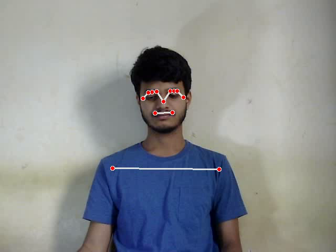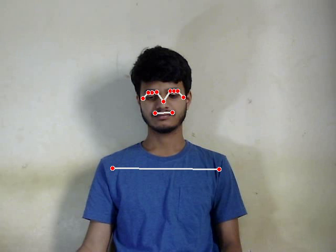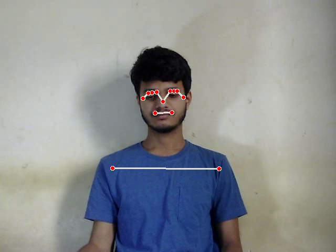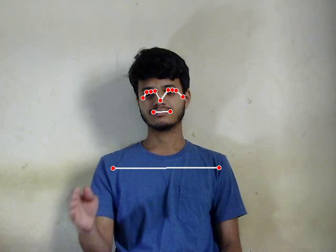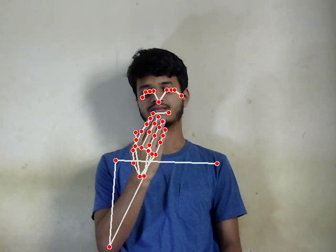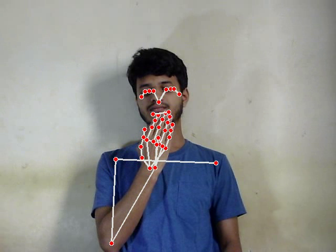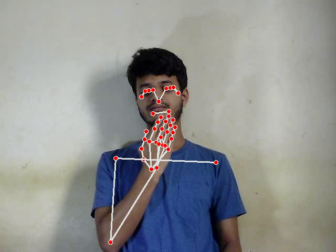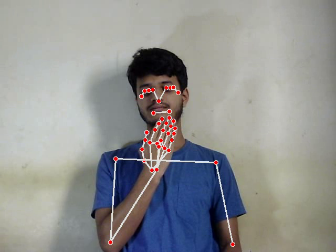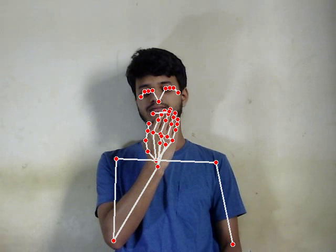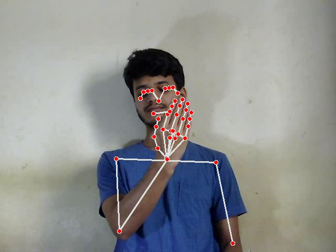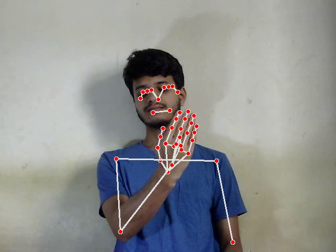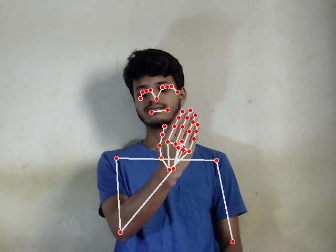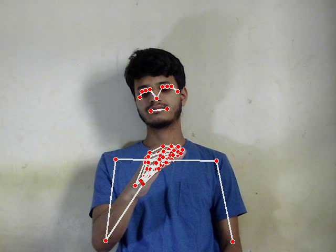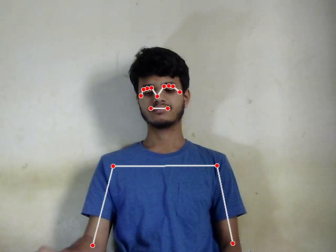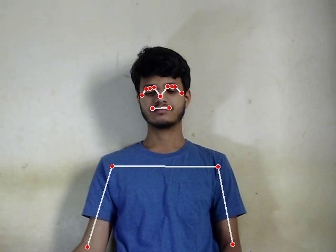thank you